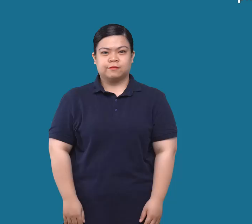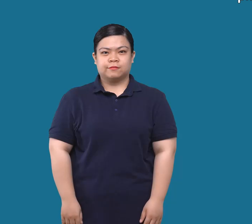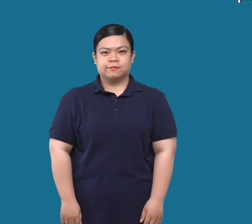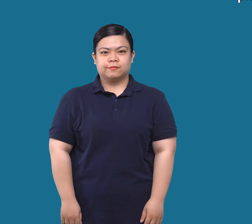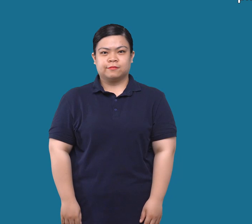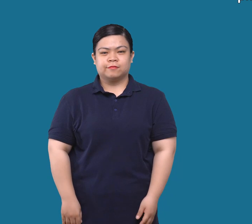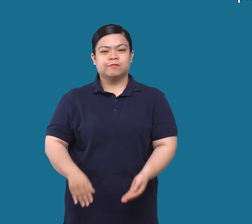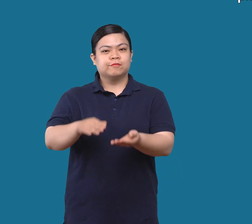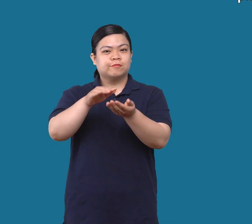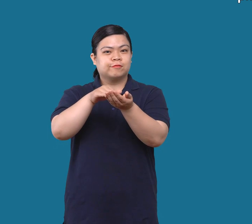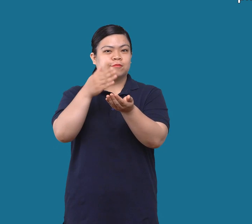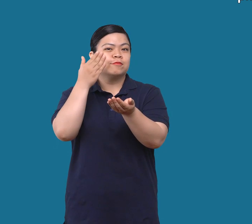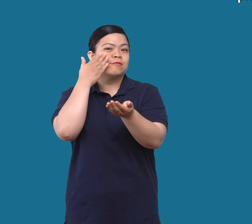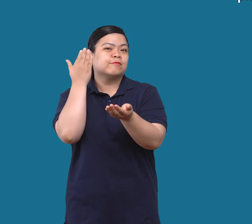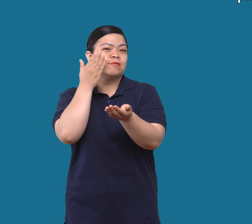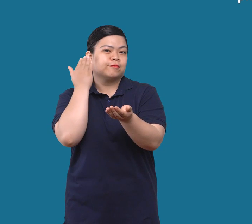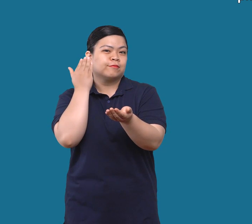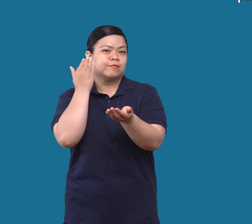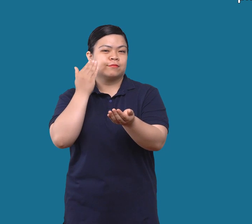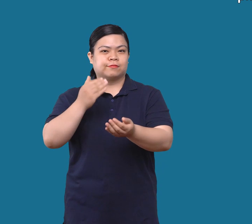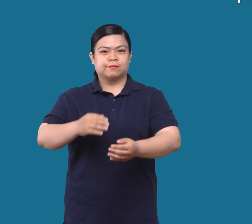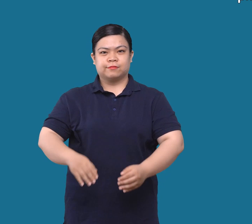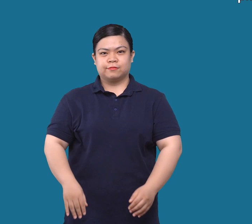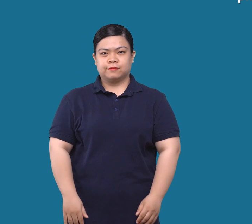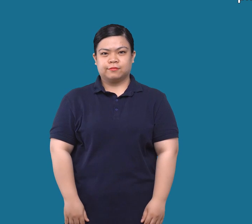phấn trang điểm